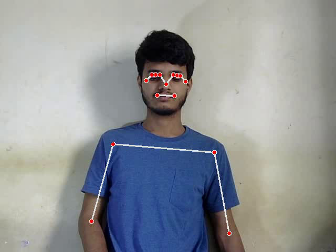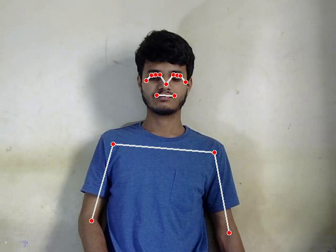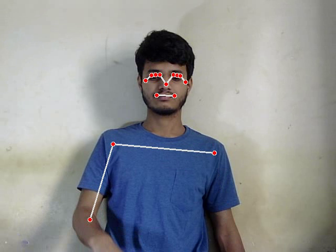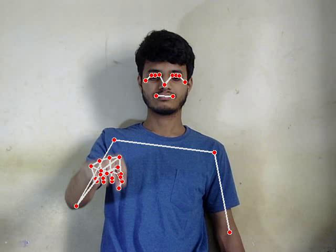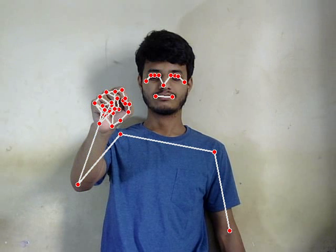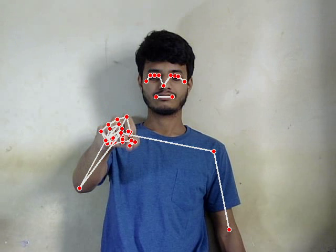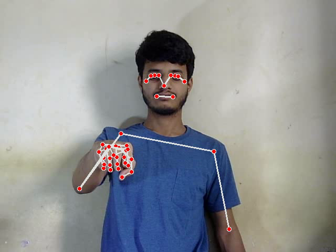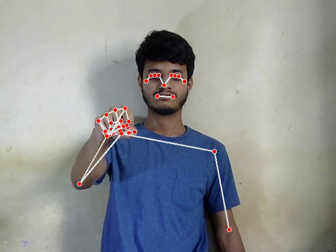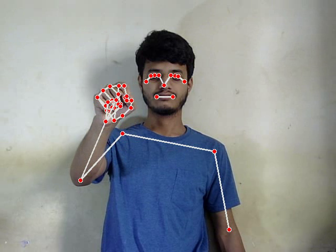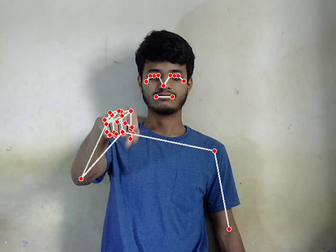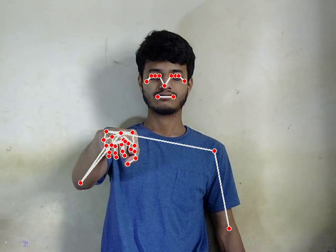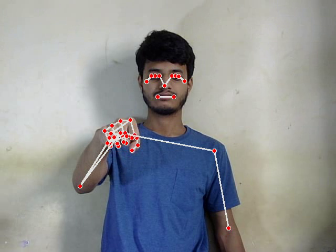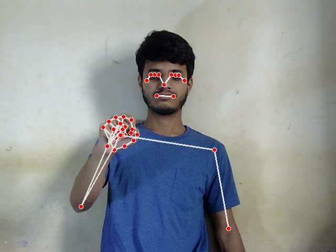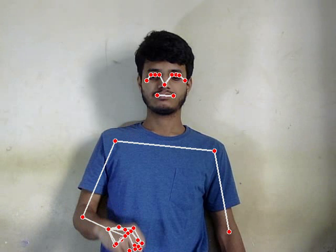yes